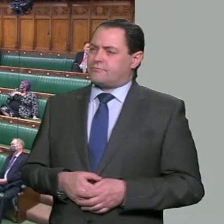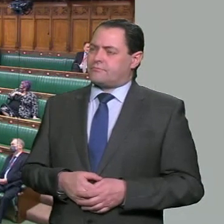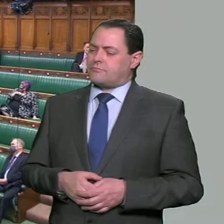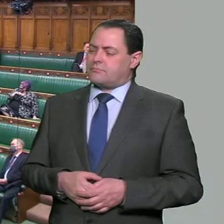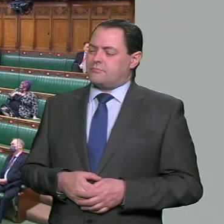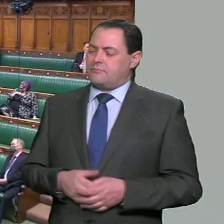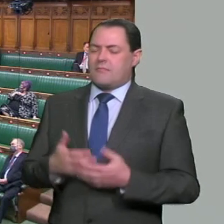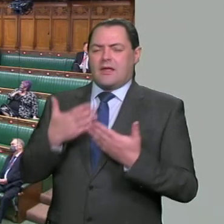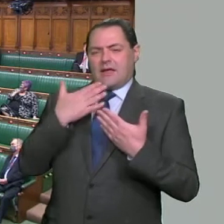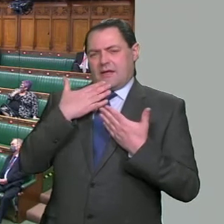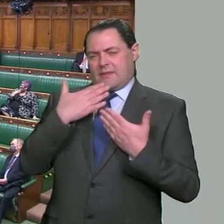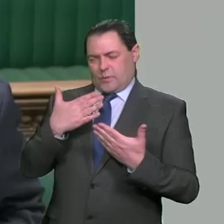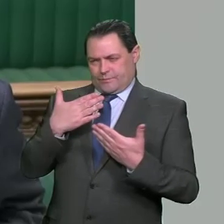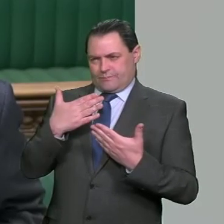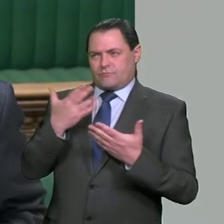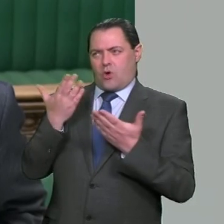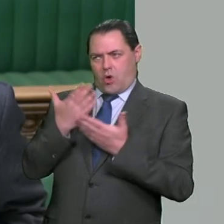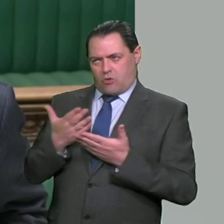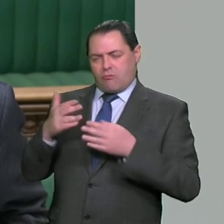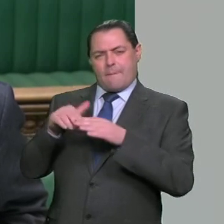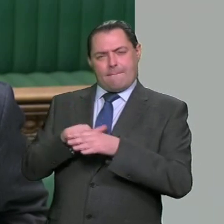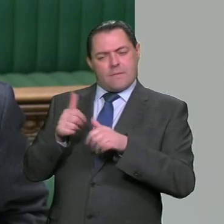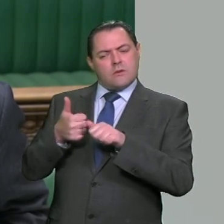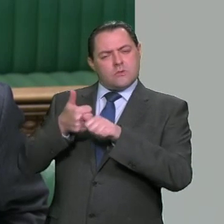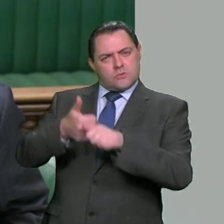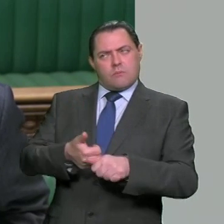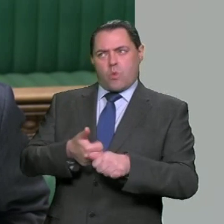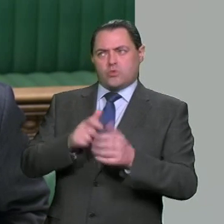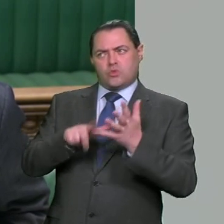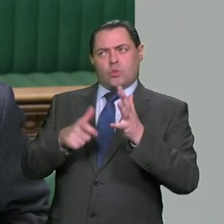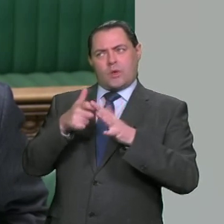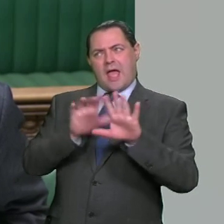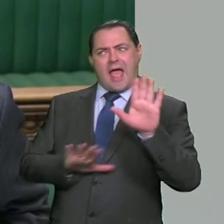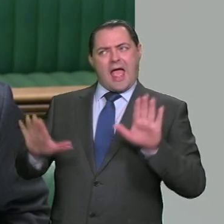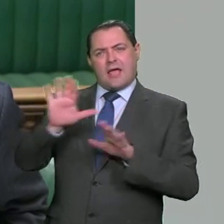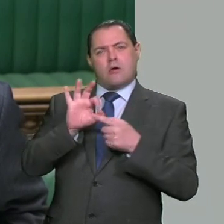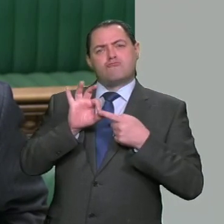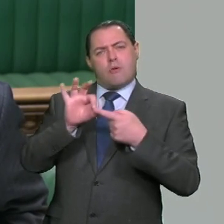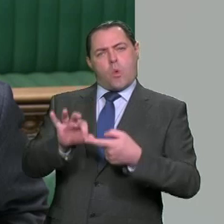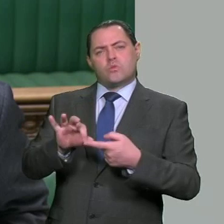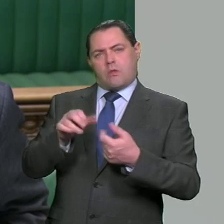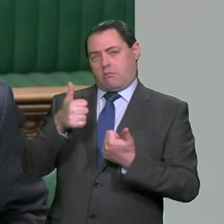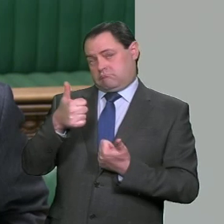I am grateful to the honourable Member for his support for a UK-wide proposal.